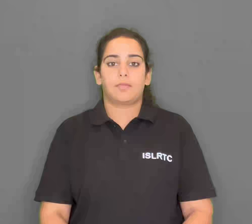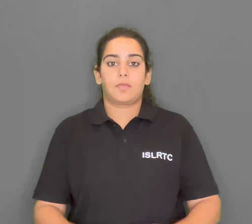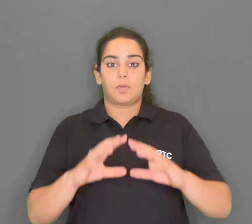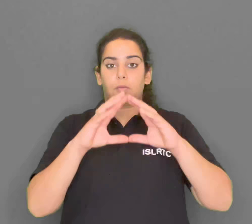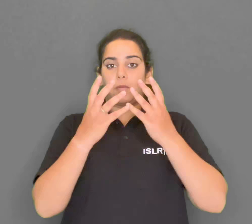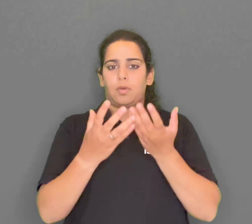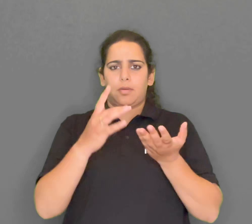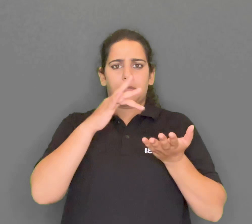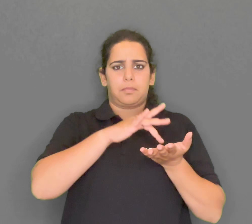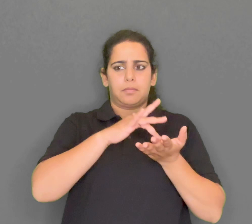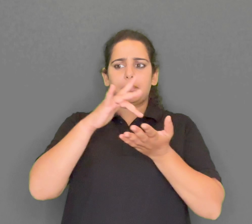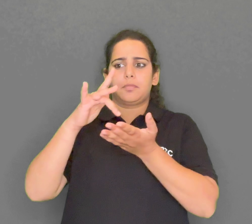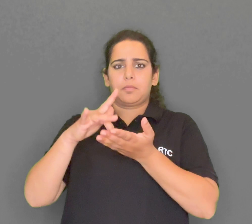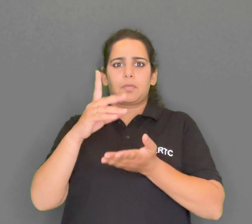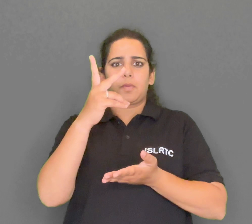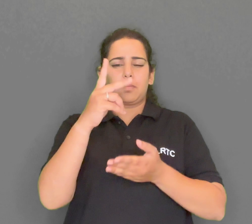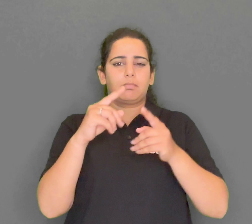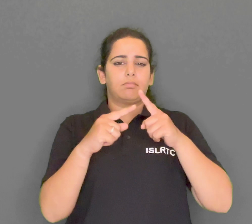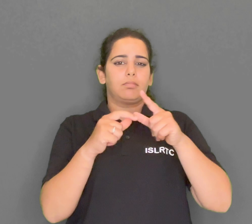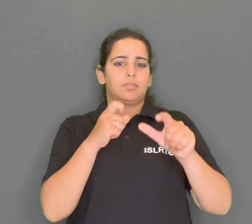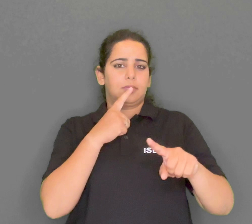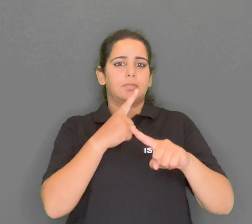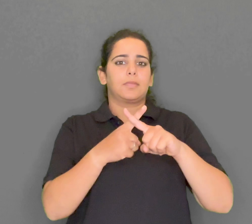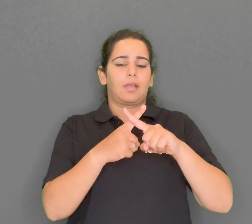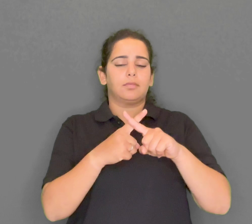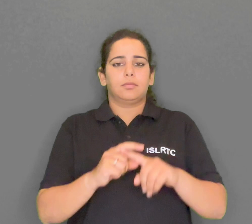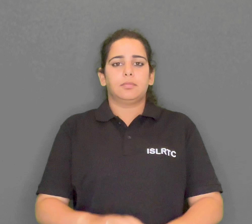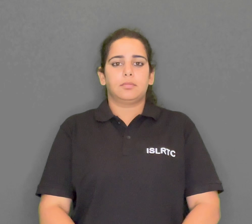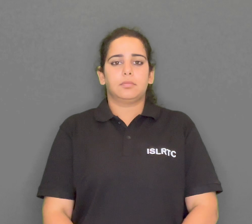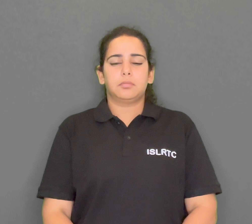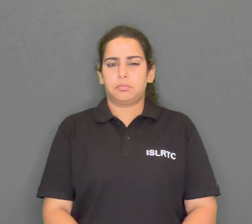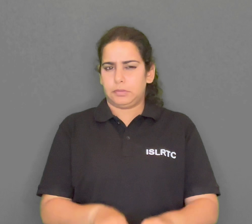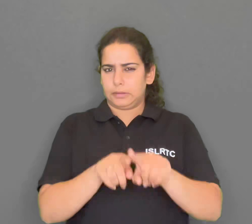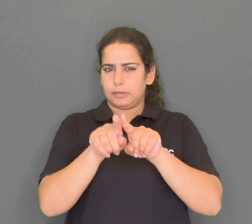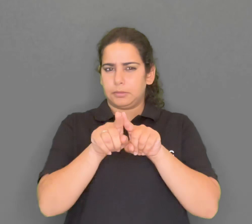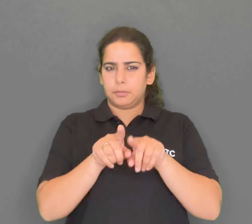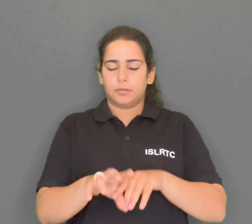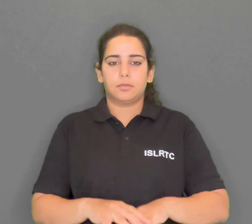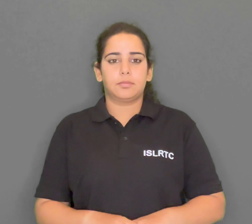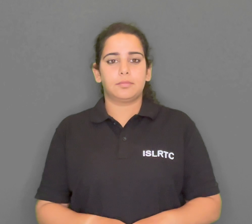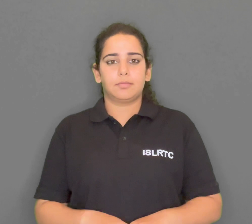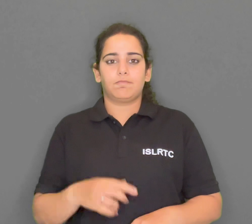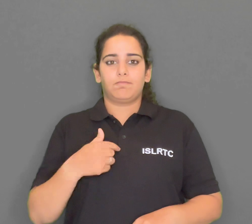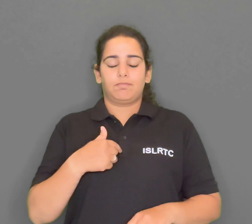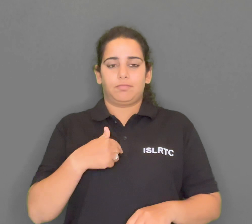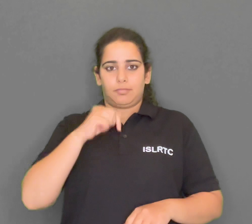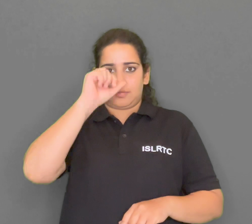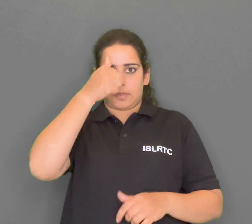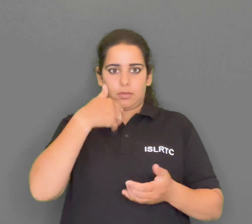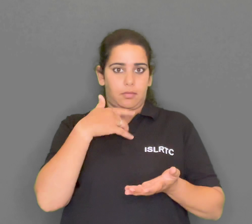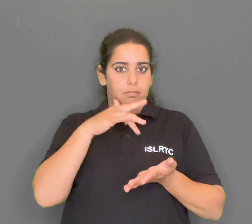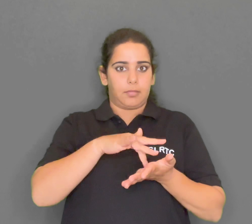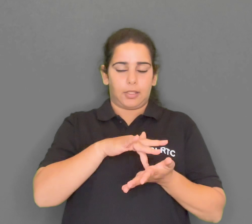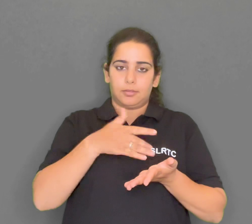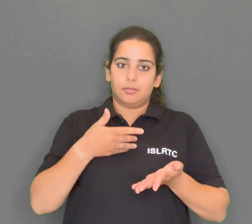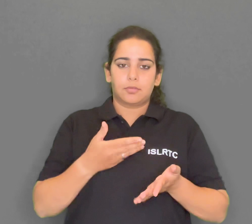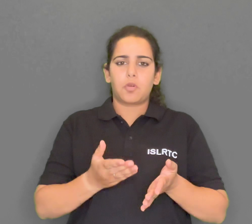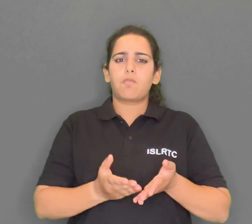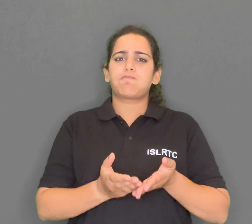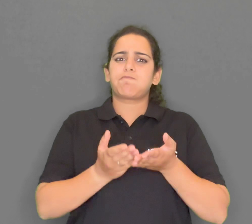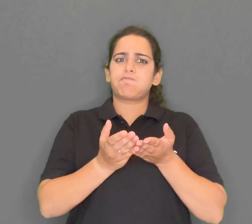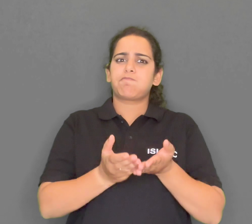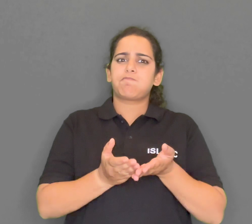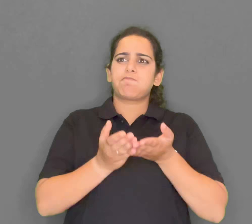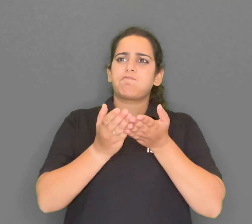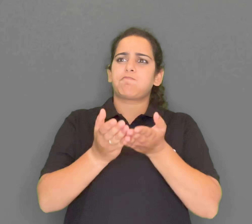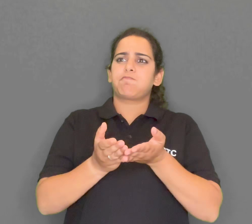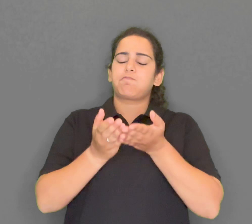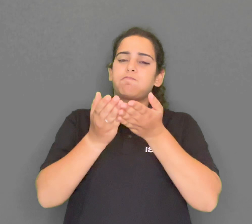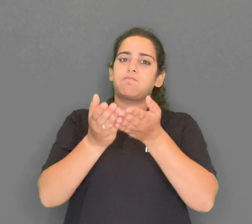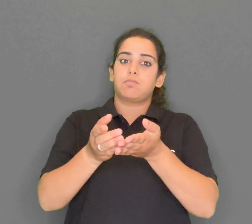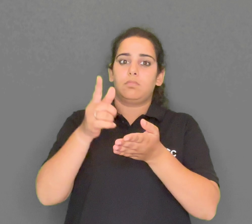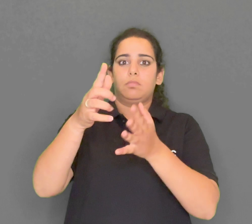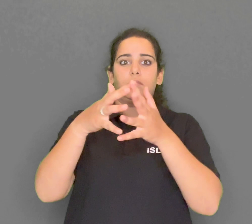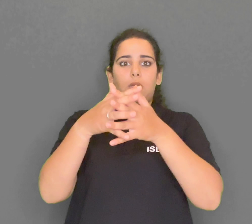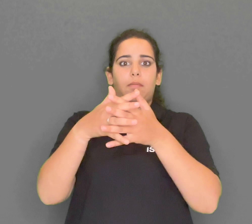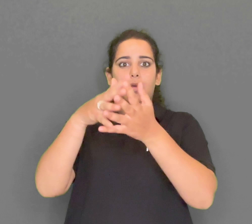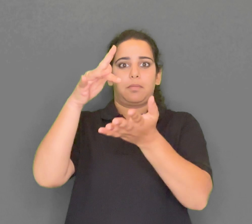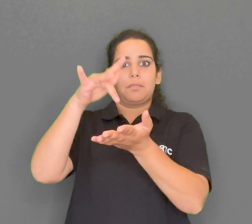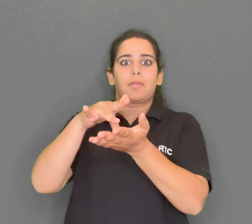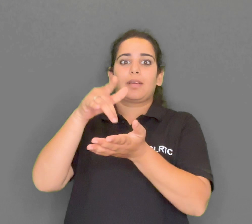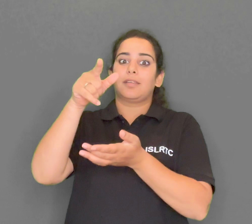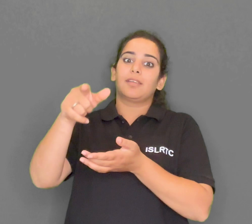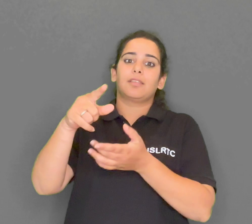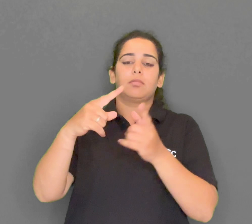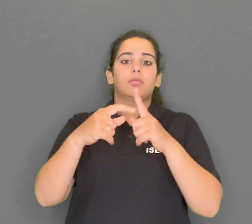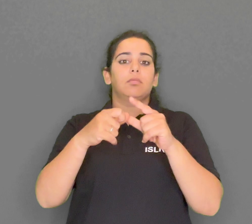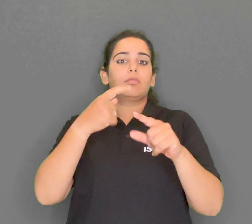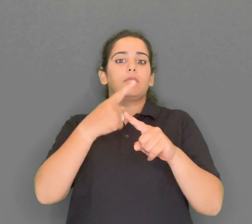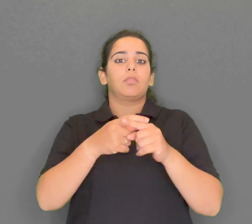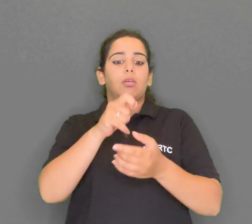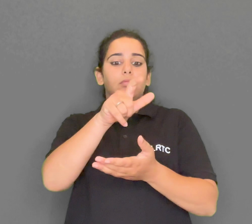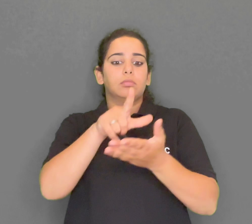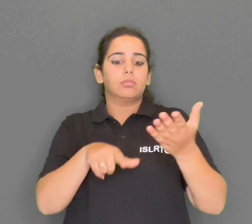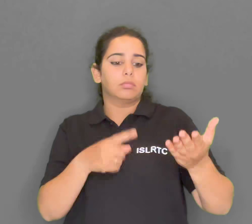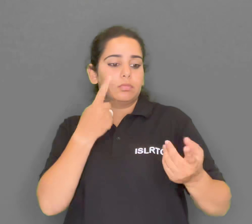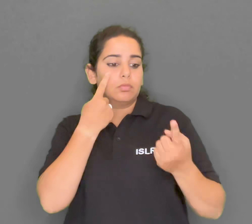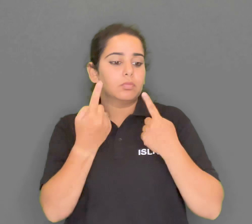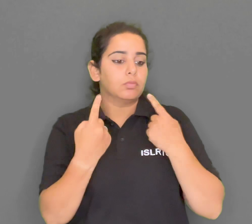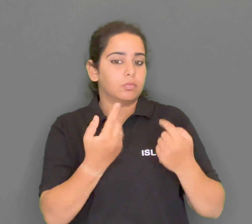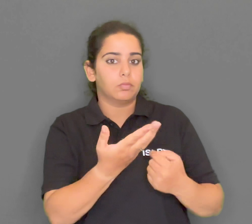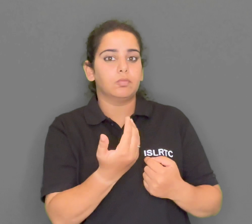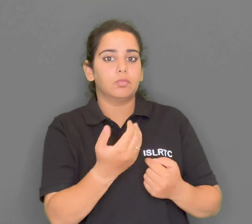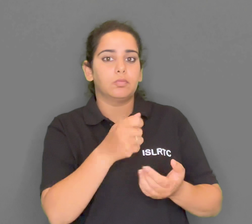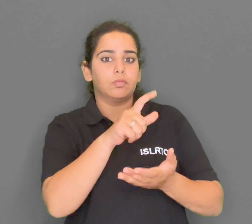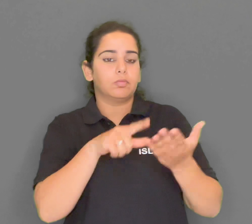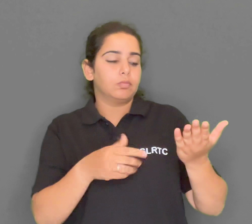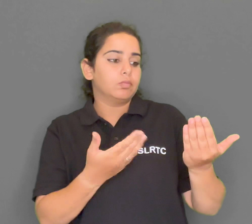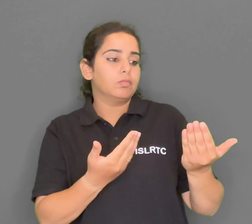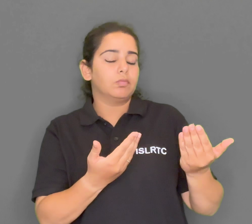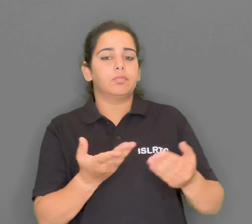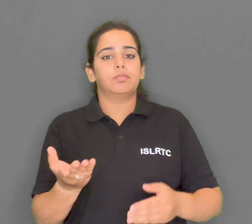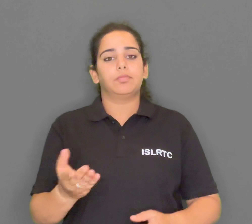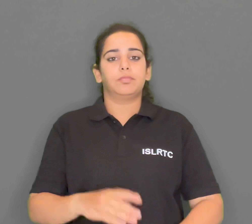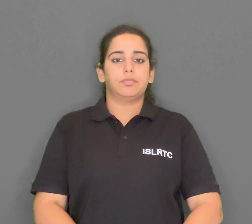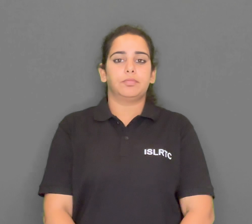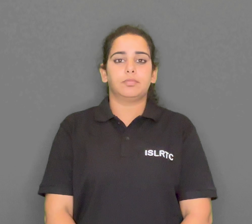Tariff A tax imposed by one country on the goods and services imported from another country to influence it, raise revenues, or protect competitive advantages